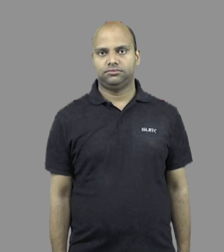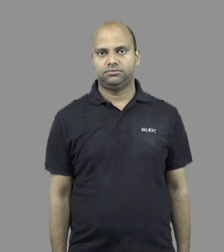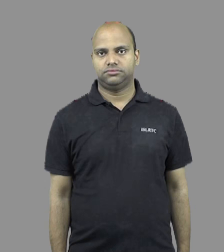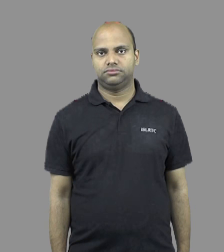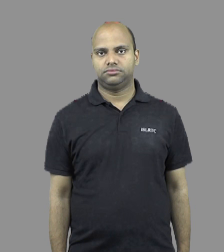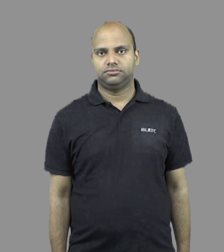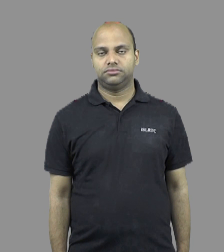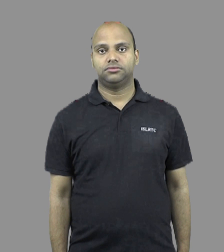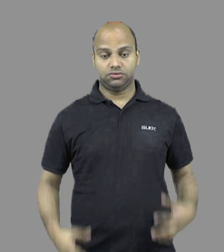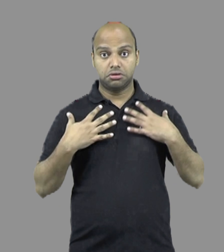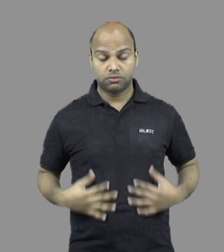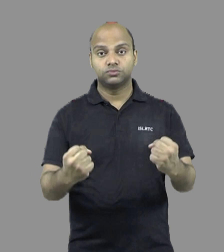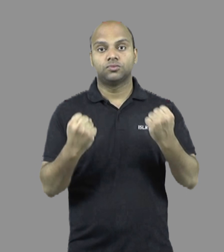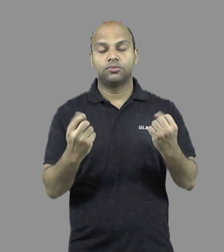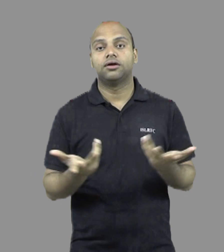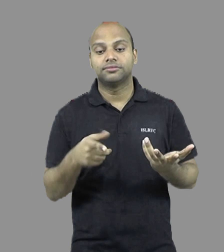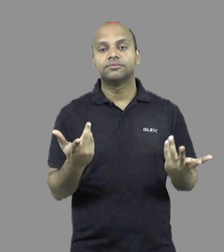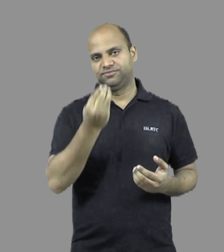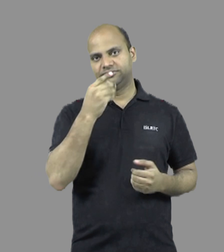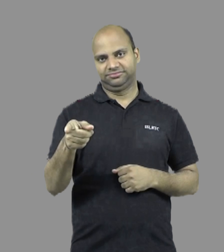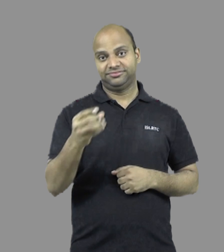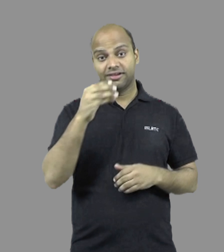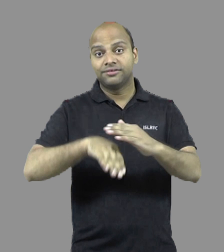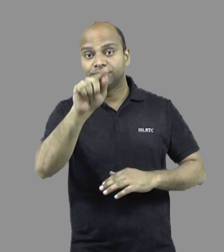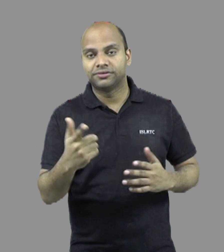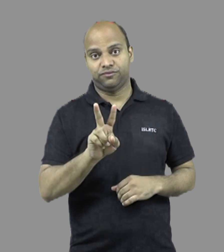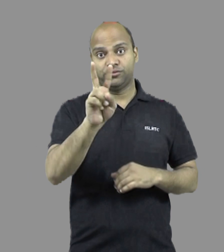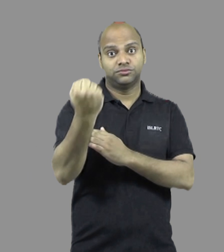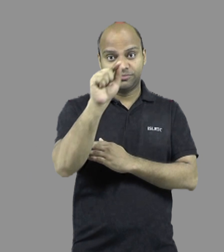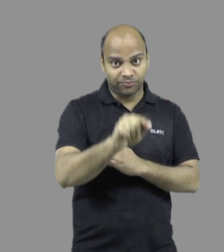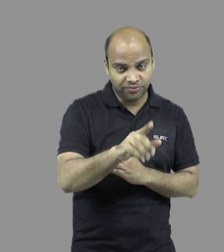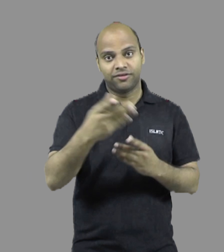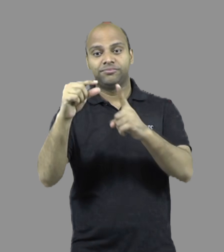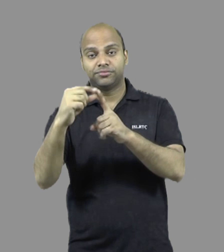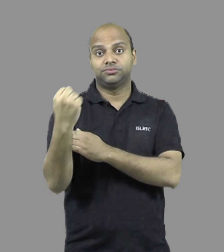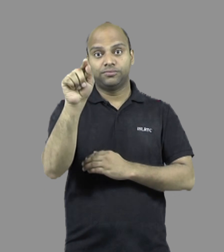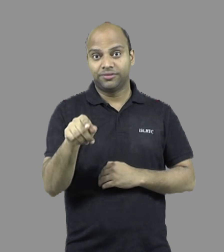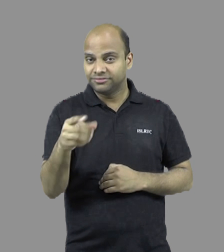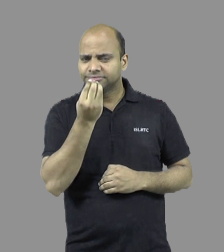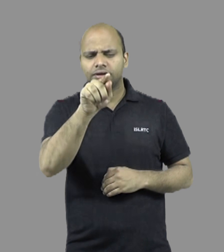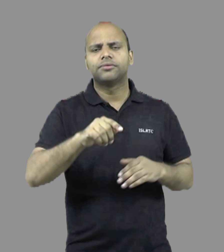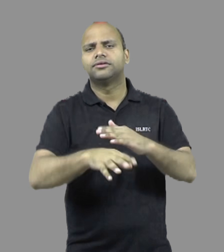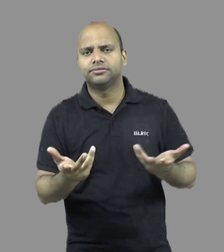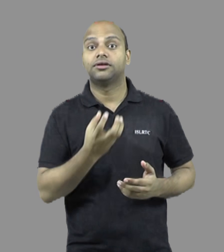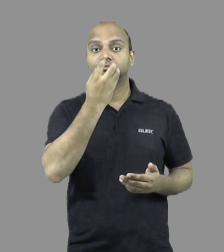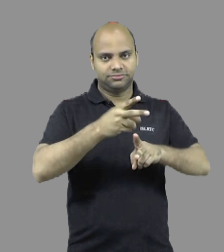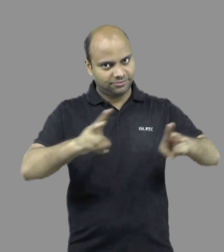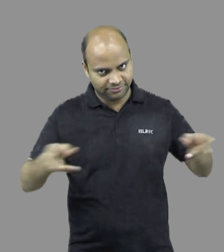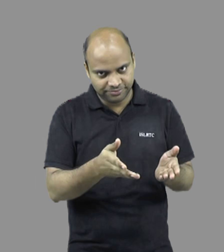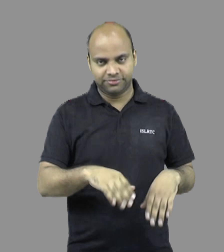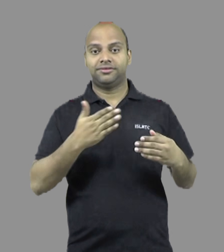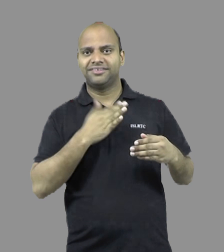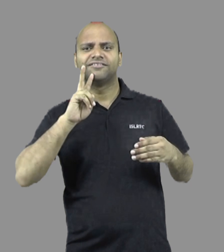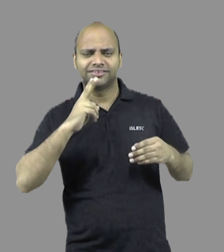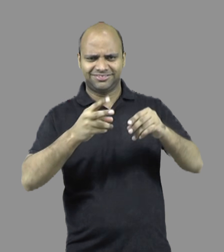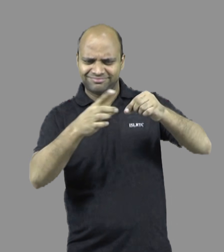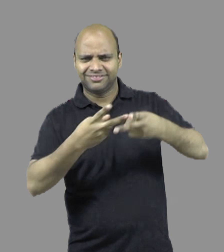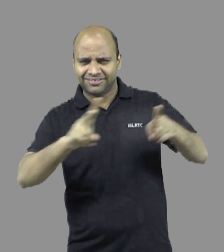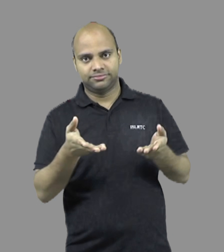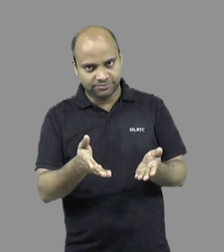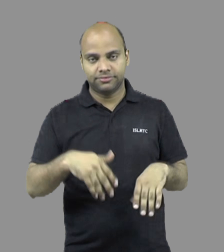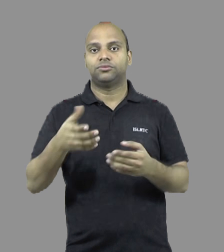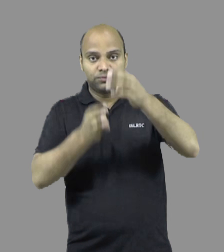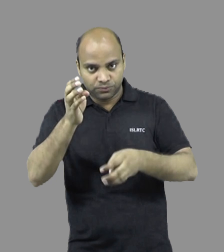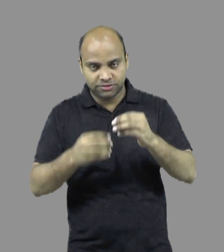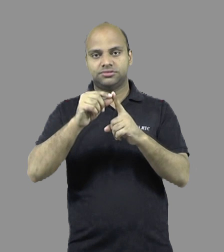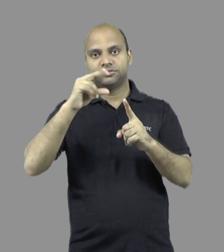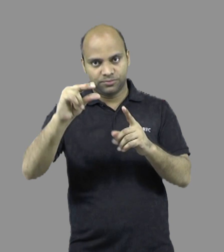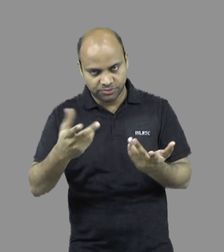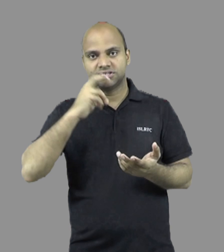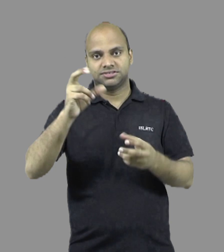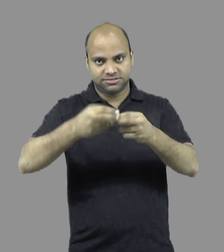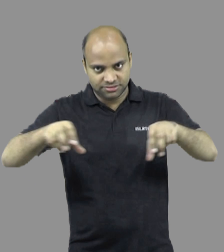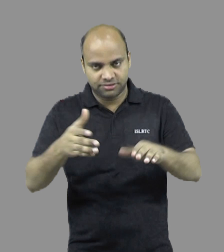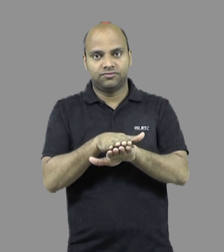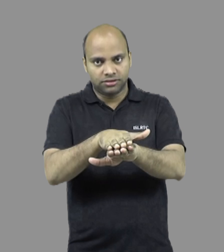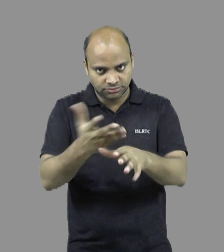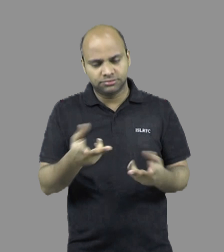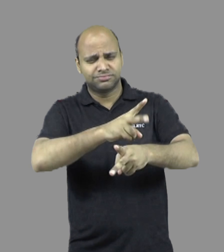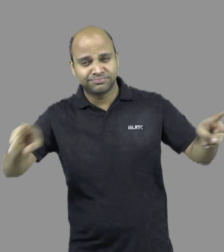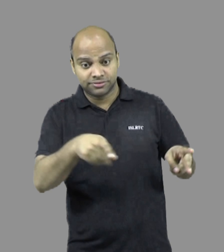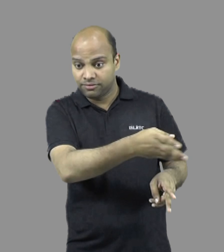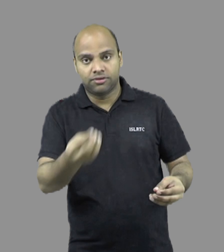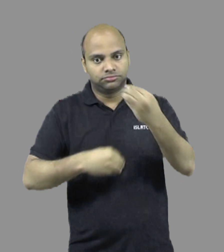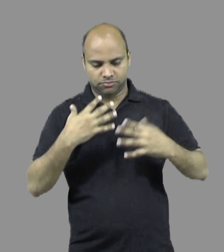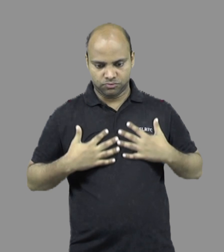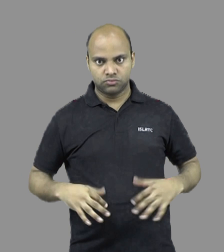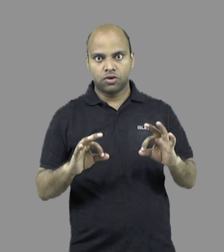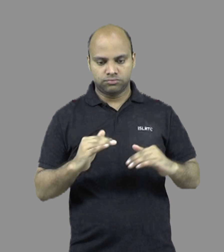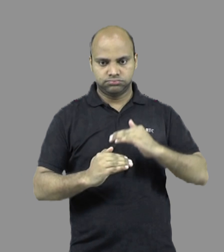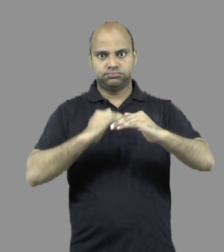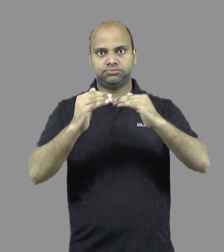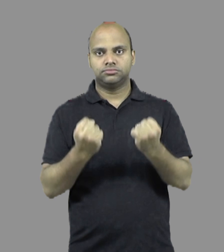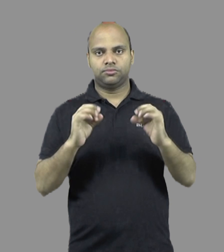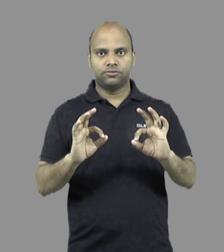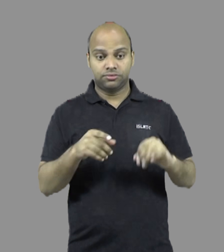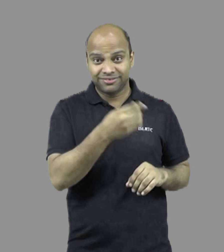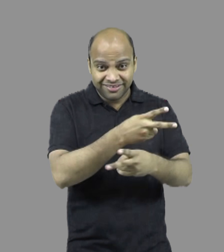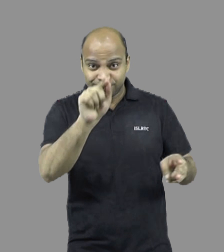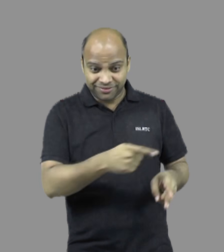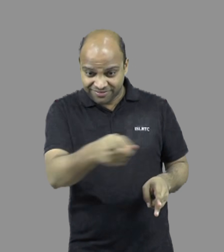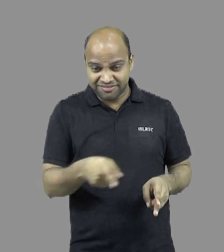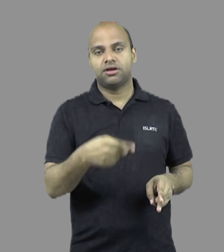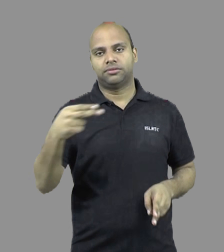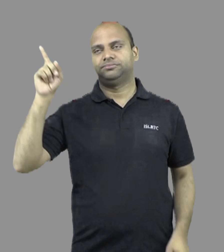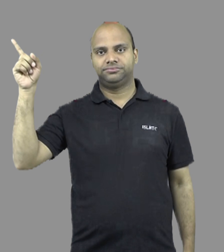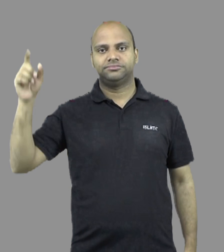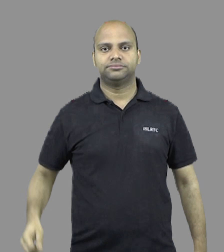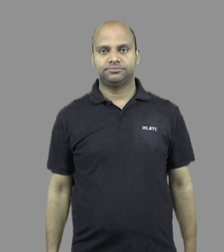Nutrition